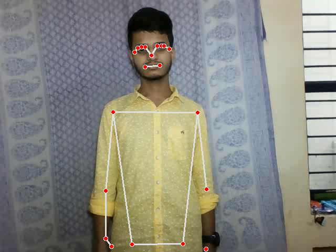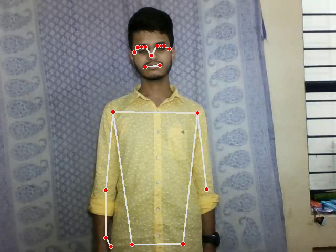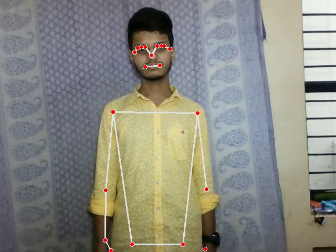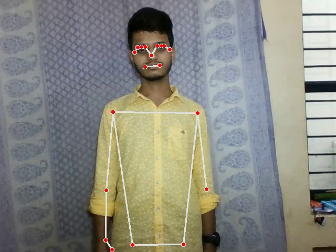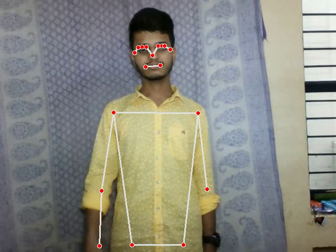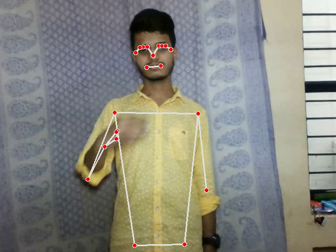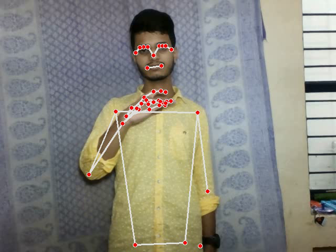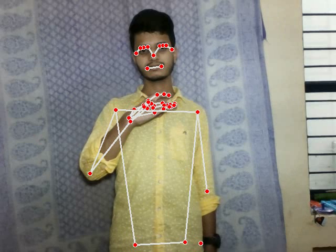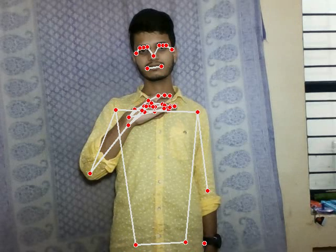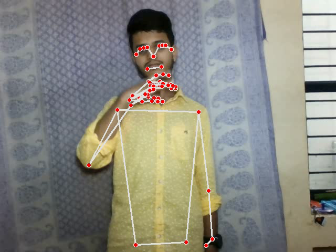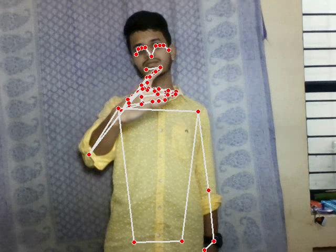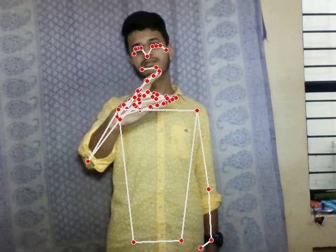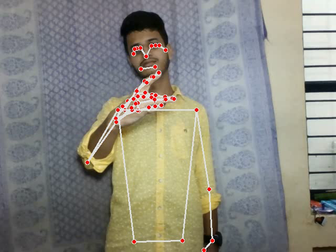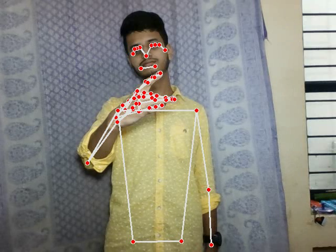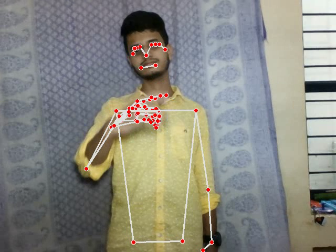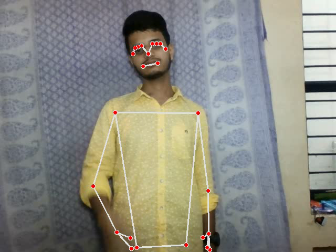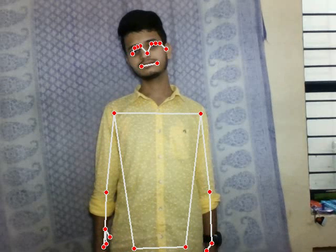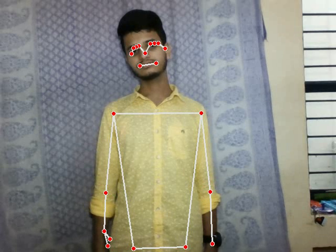like